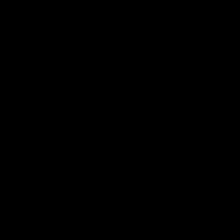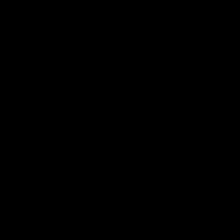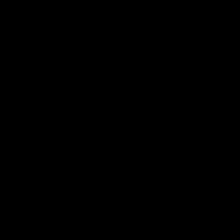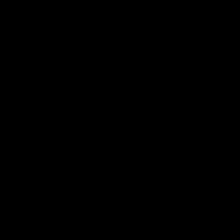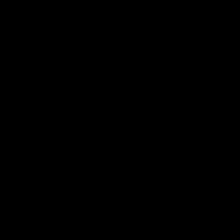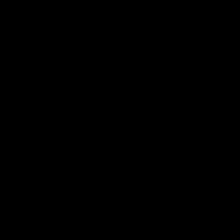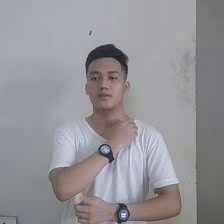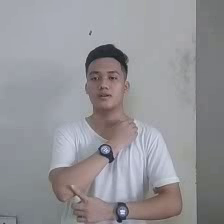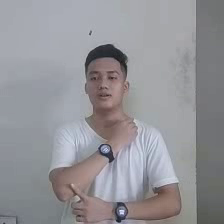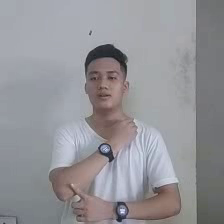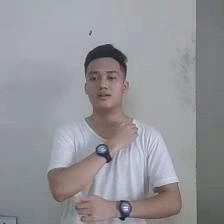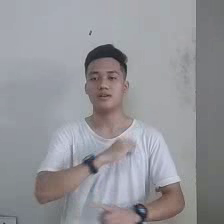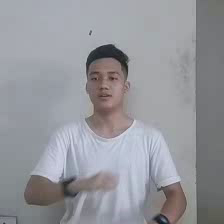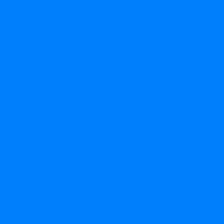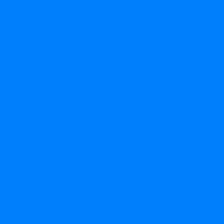Cám dỗ